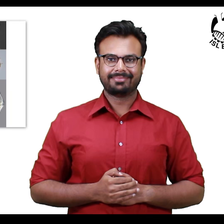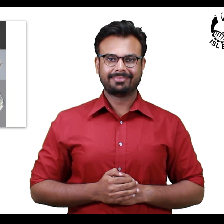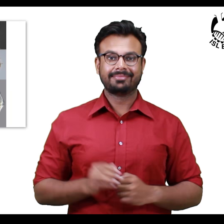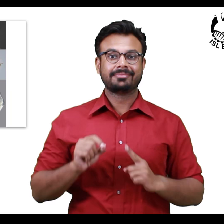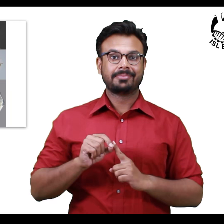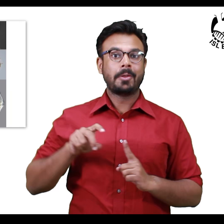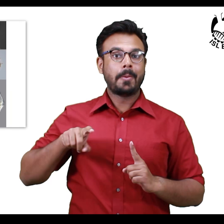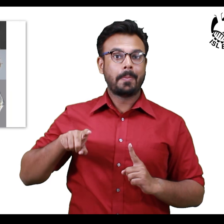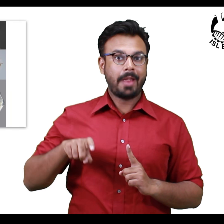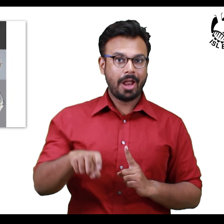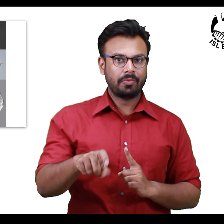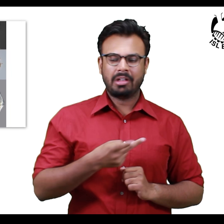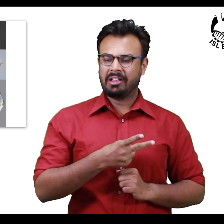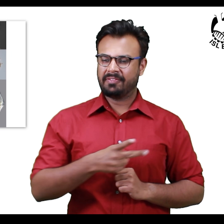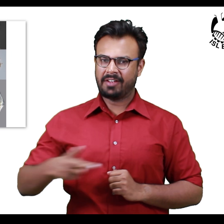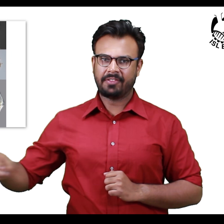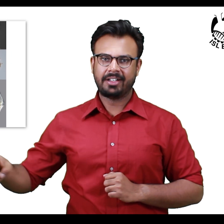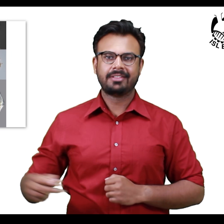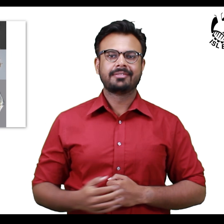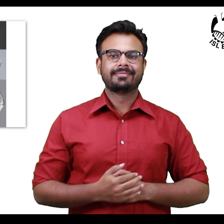Protozoa